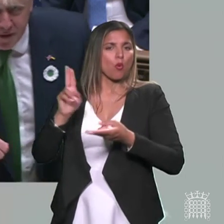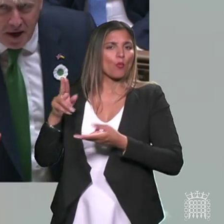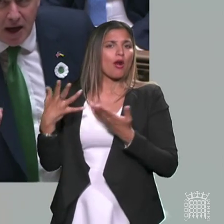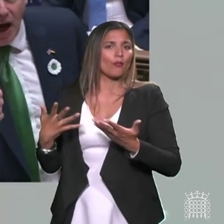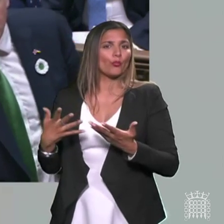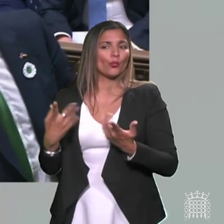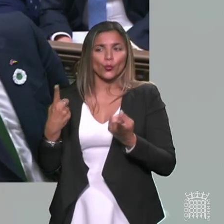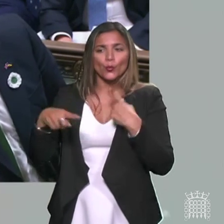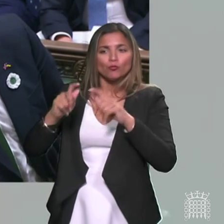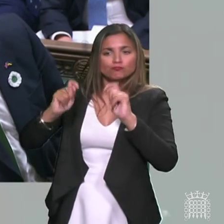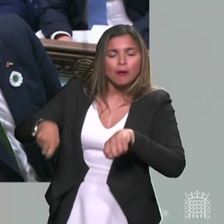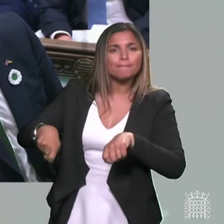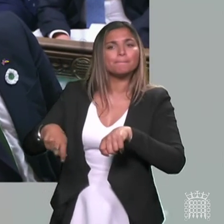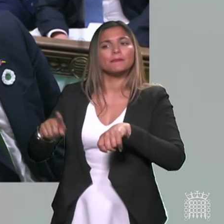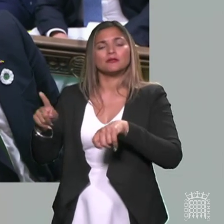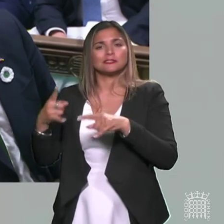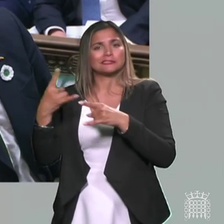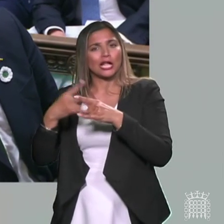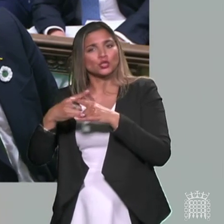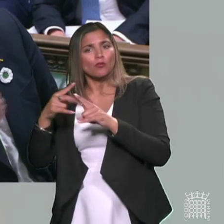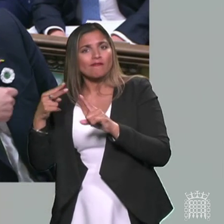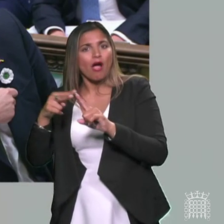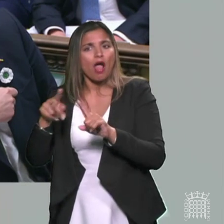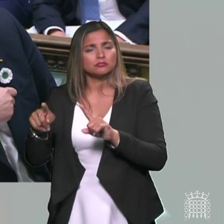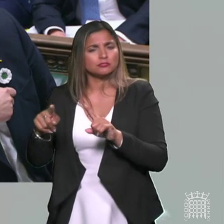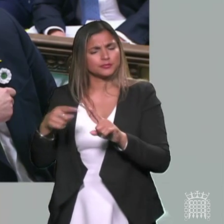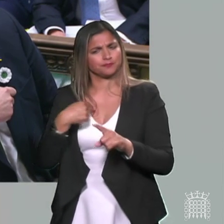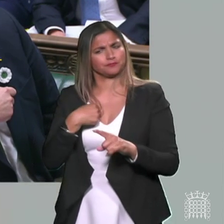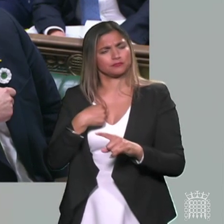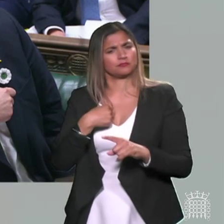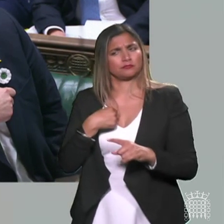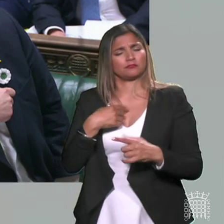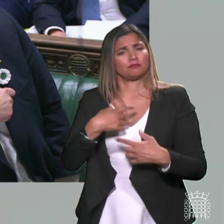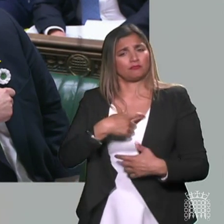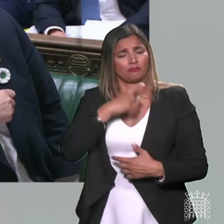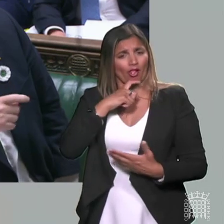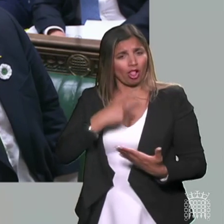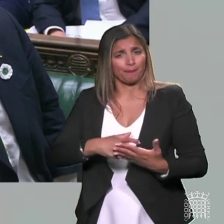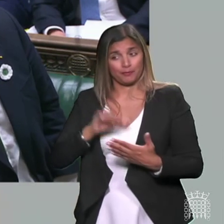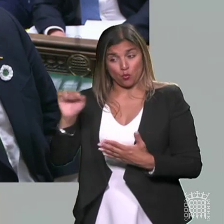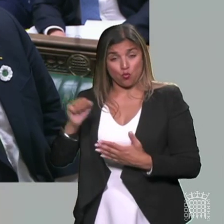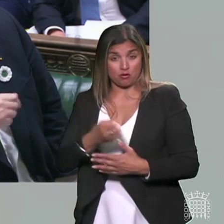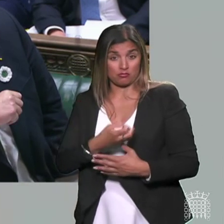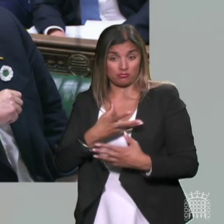I have to say I am amazed that it is still the case that the party of the Leader of the Opposition voted against those tougher sentences.